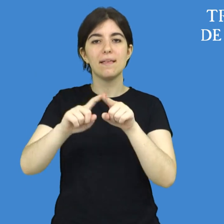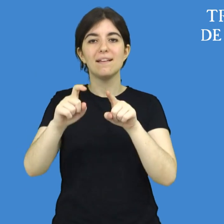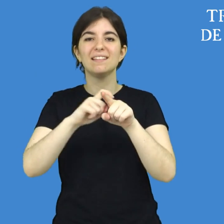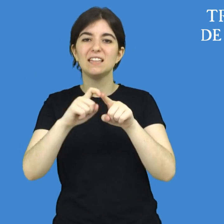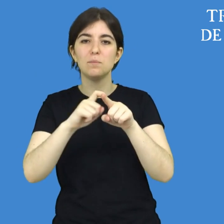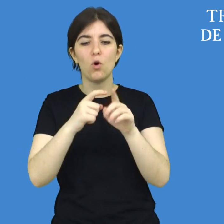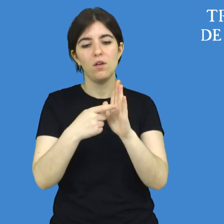tipo